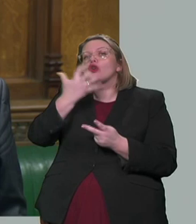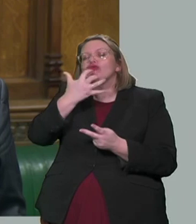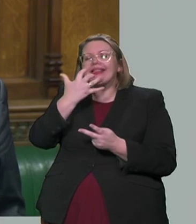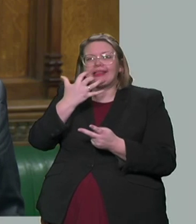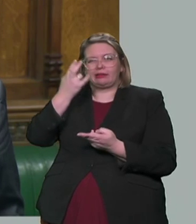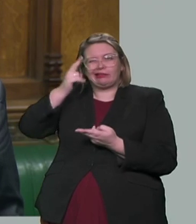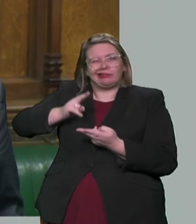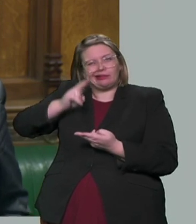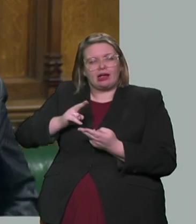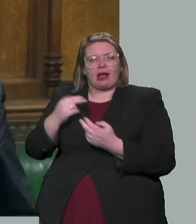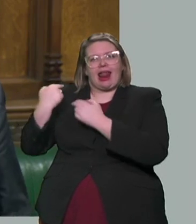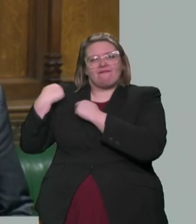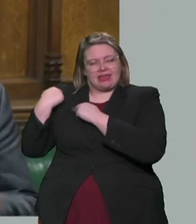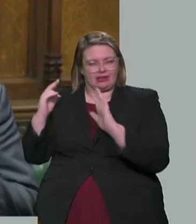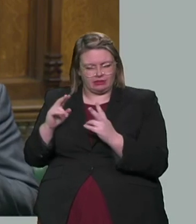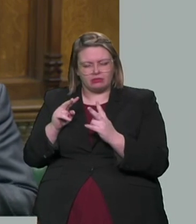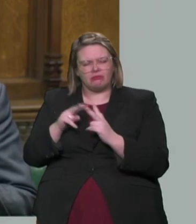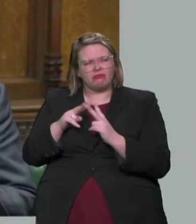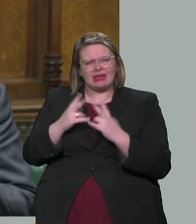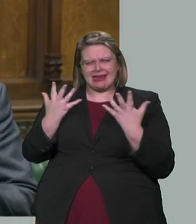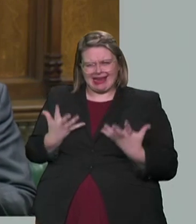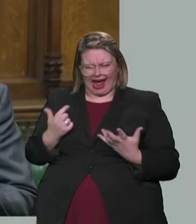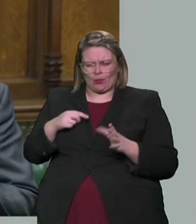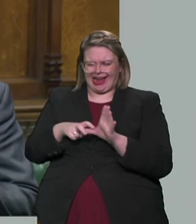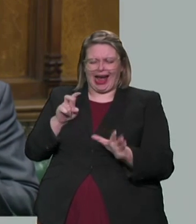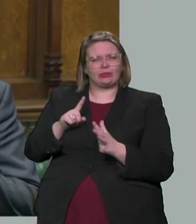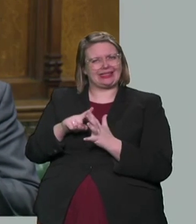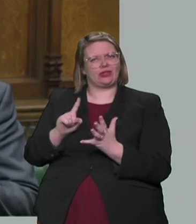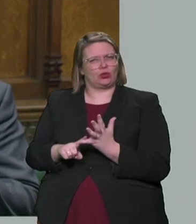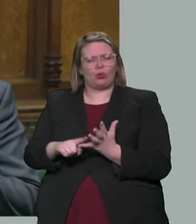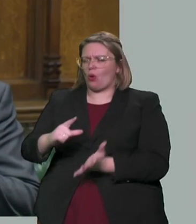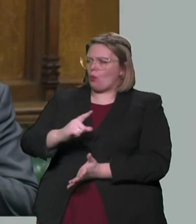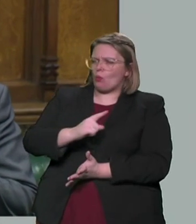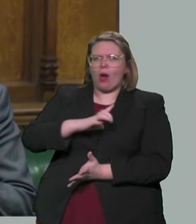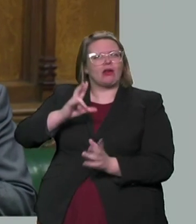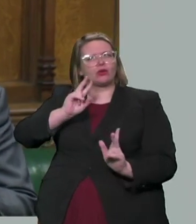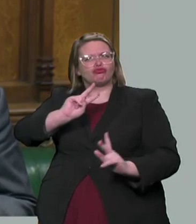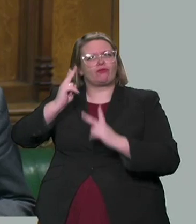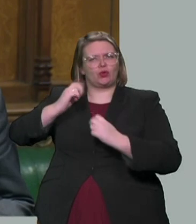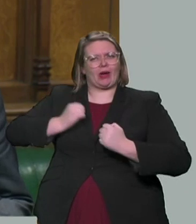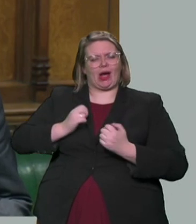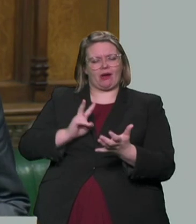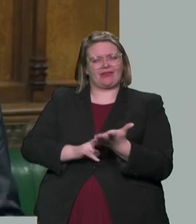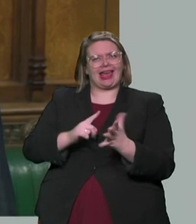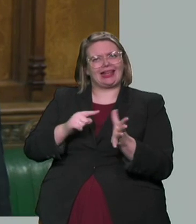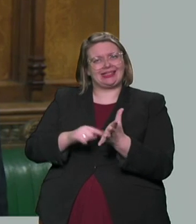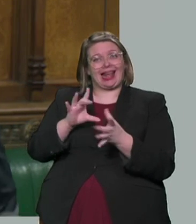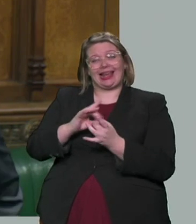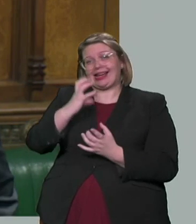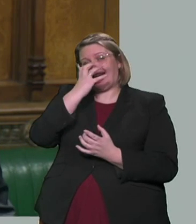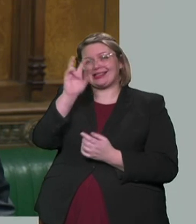various green levies. Now that we have left the EU, can we use our Brexit freedom to at least review the VAT on those bills?